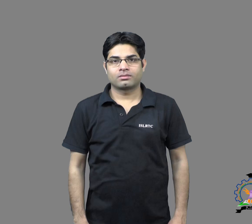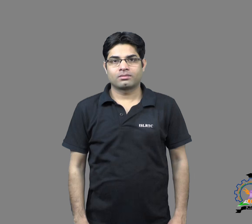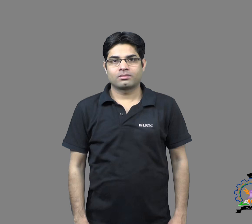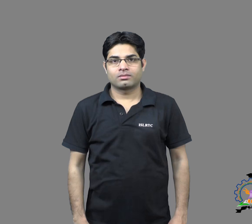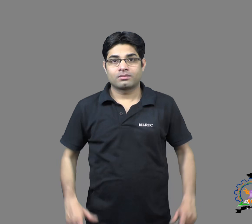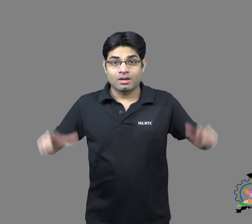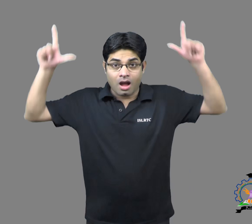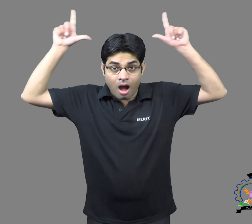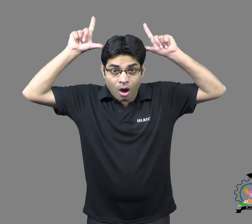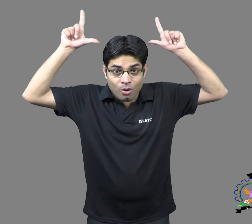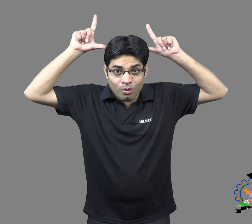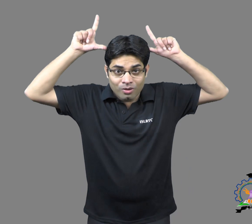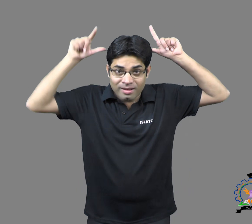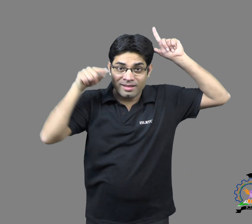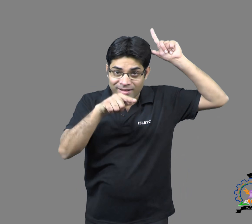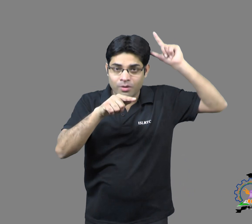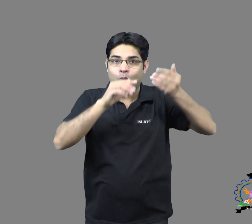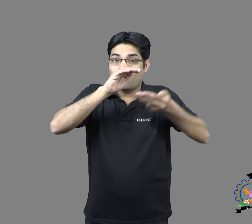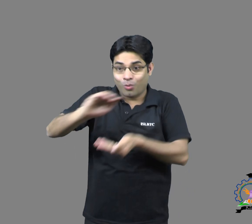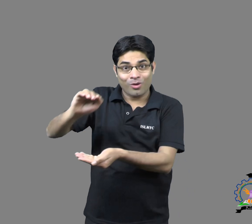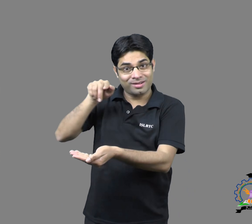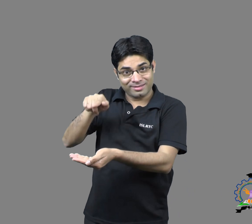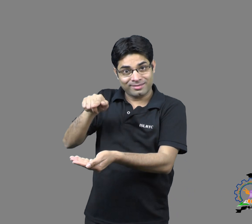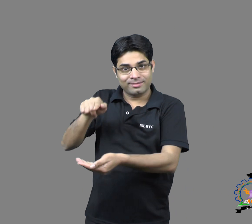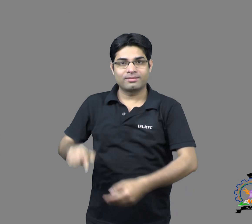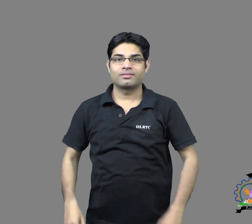Calf